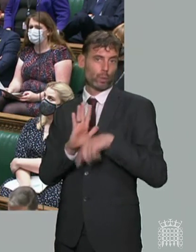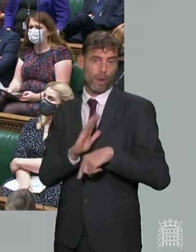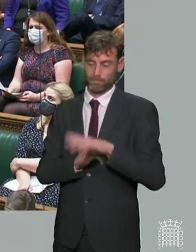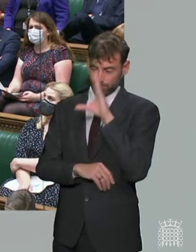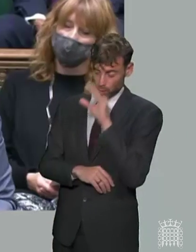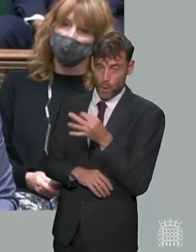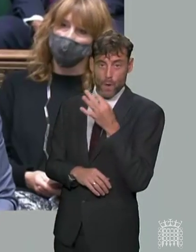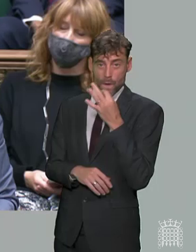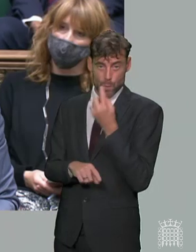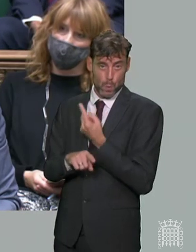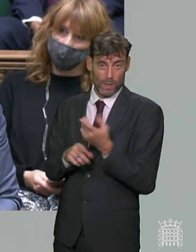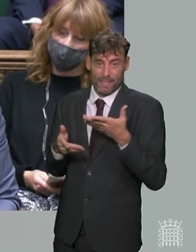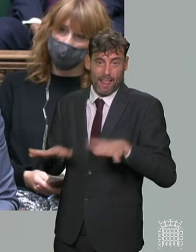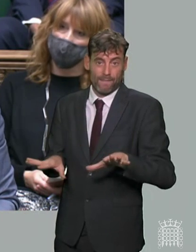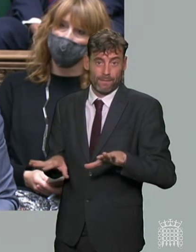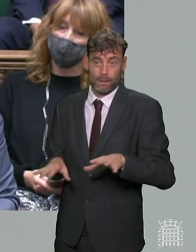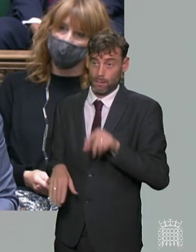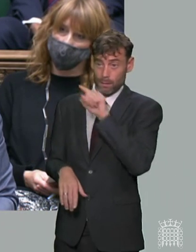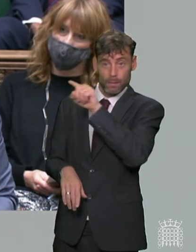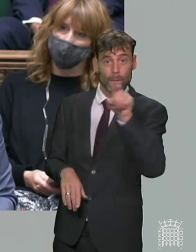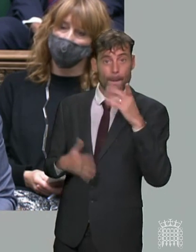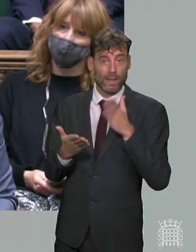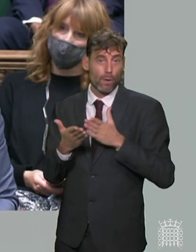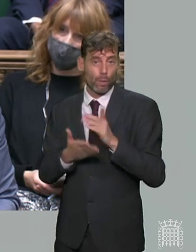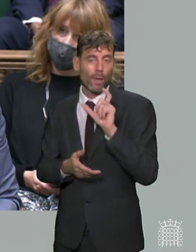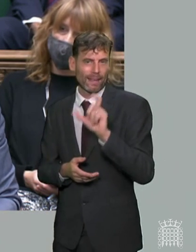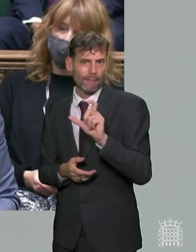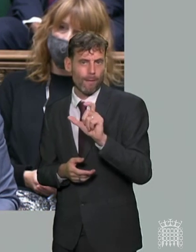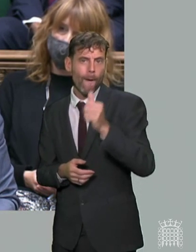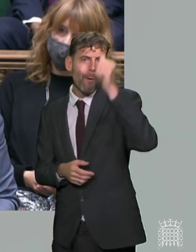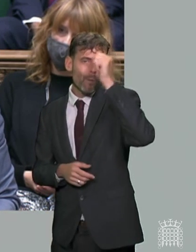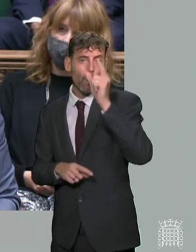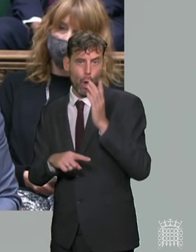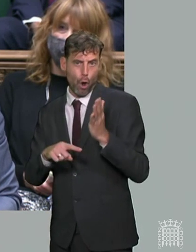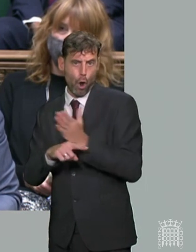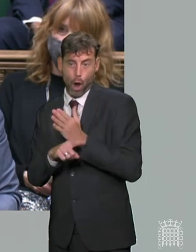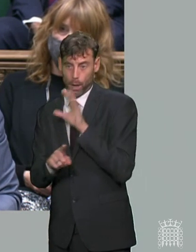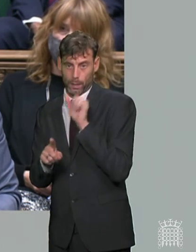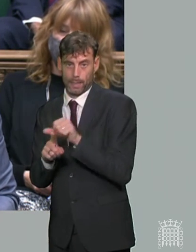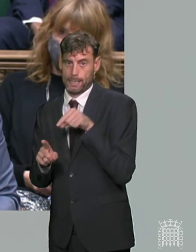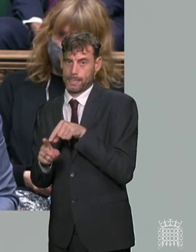Many honourable Members have been through cancer and they know well that early detection saves lives.